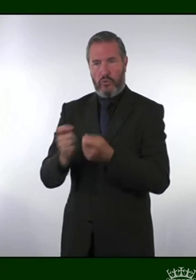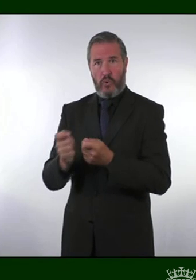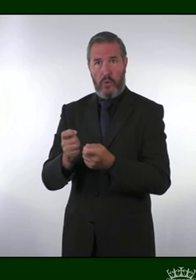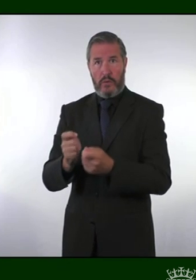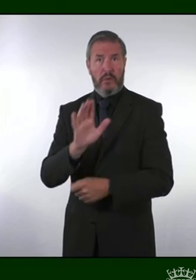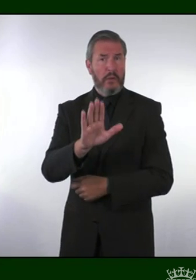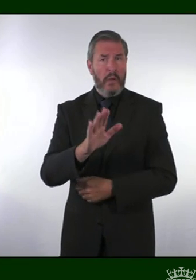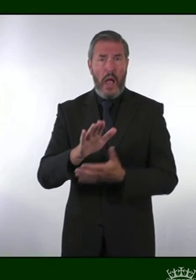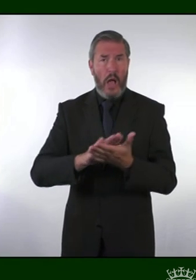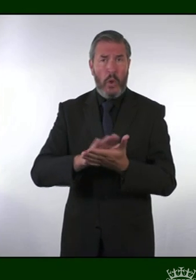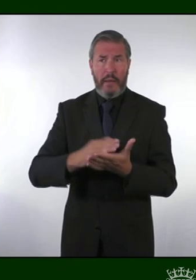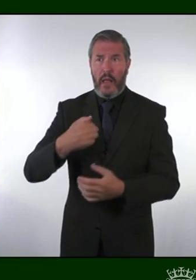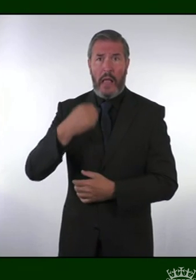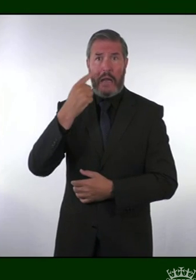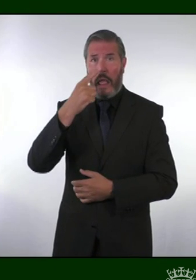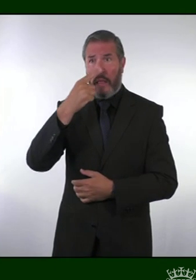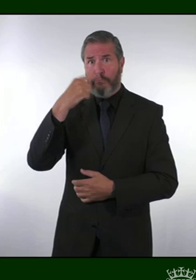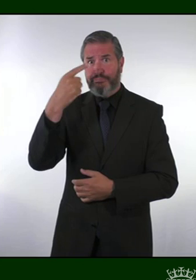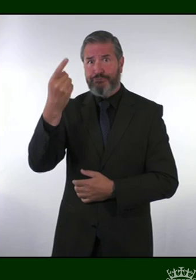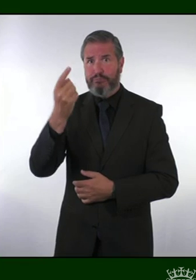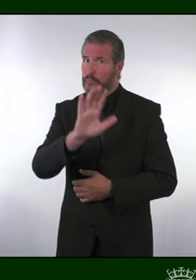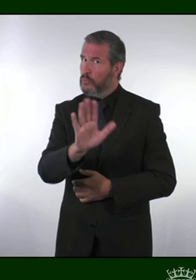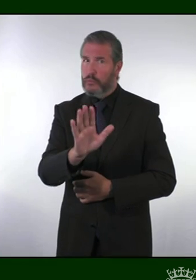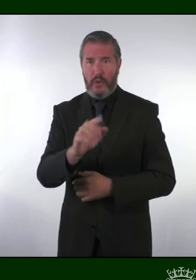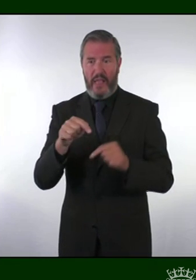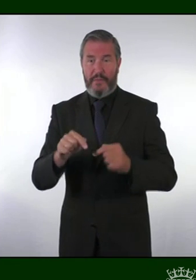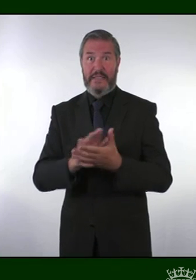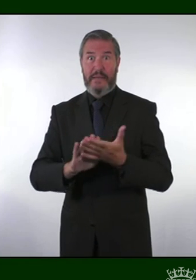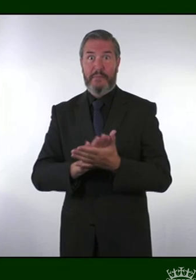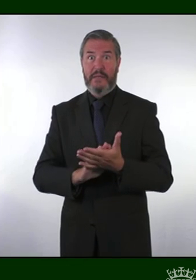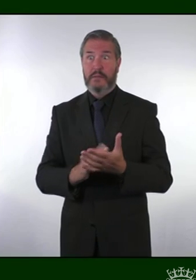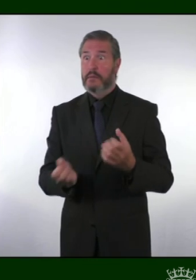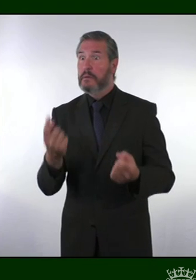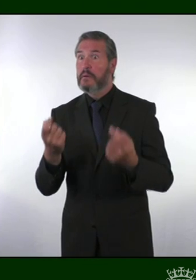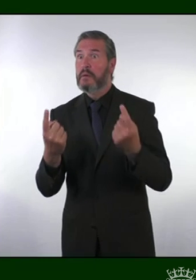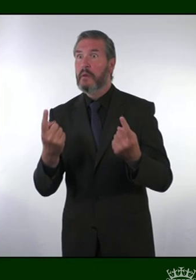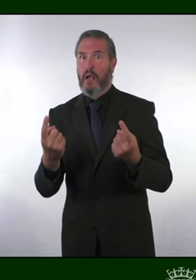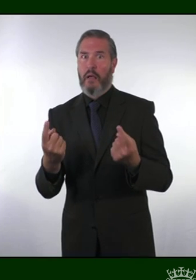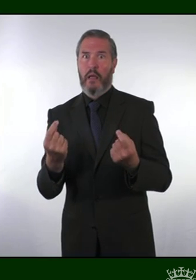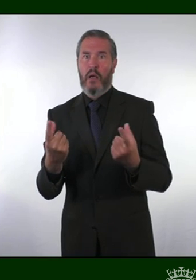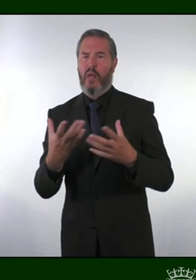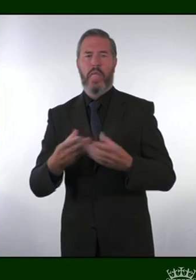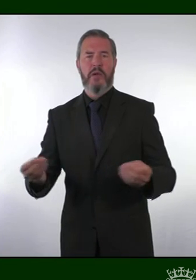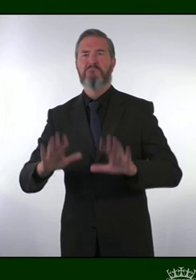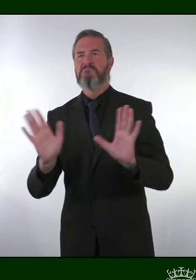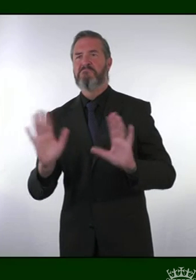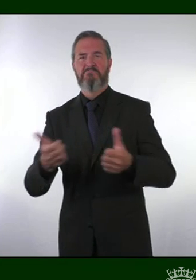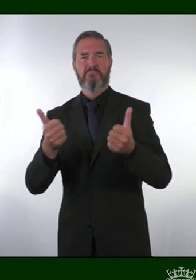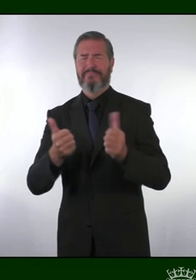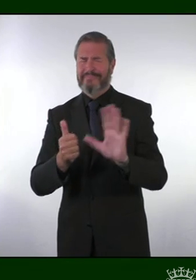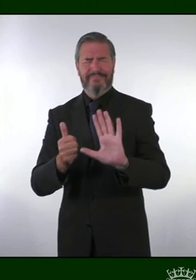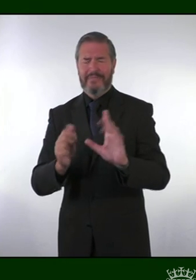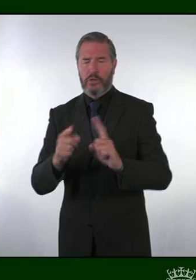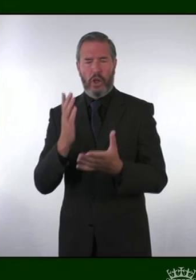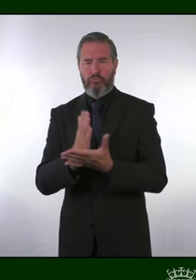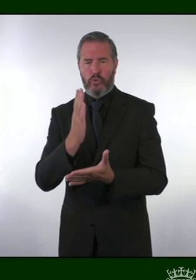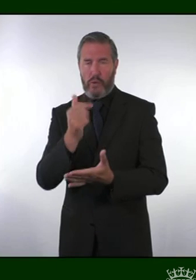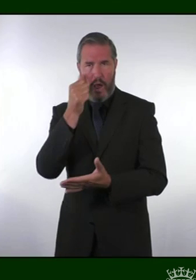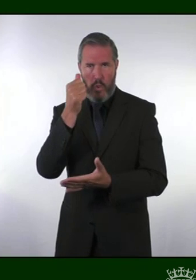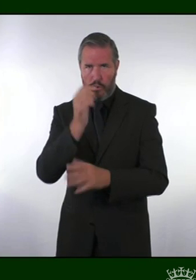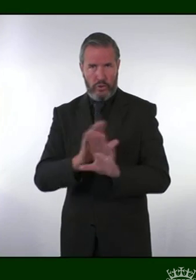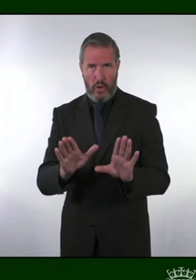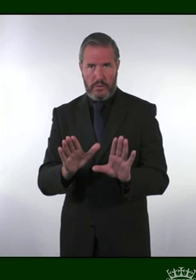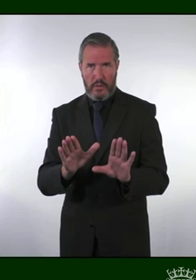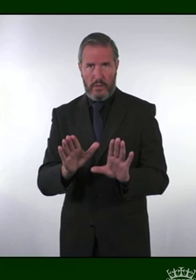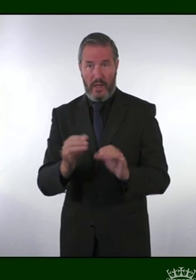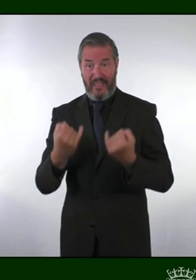I am not going to pretend to the right honourable and learned Gentleman or to the House that this thing is beaten or that the virus has gone way, because clearly that is not the case.